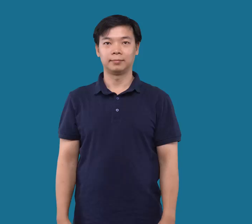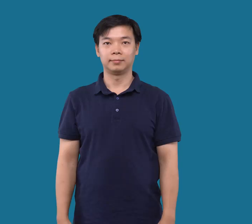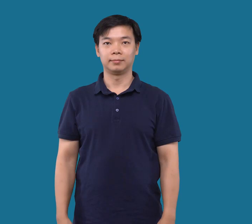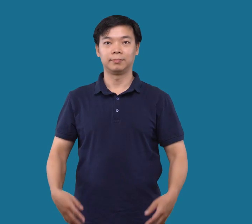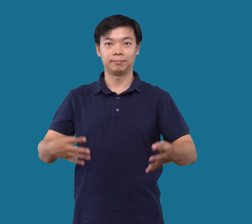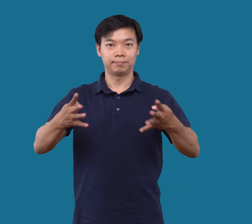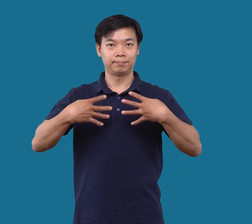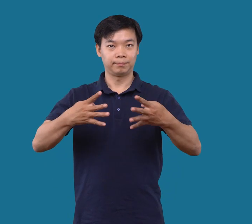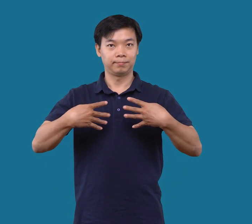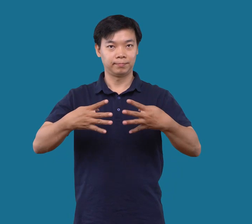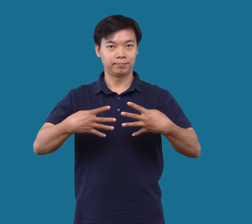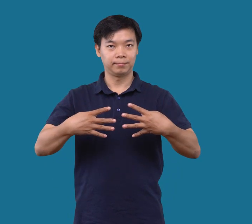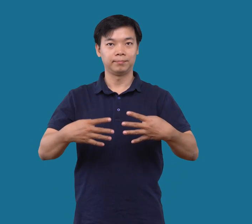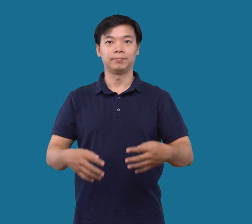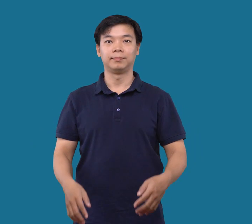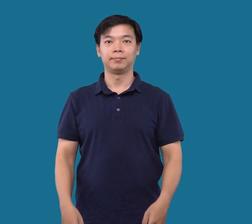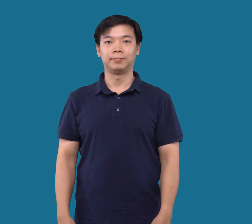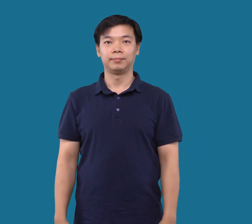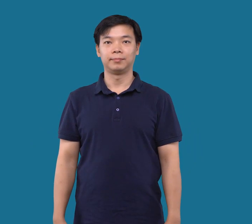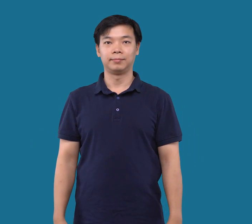cổng